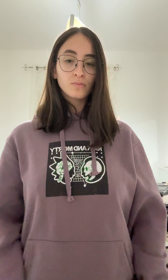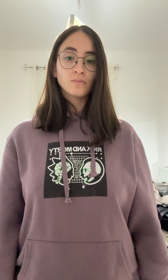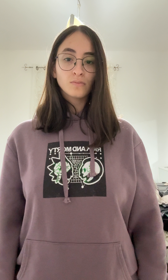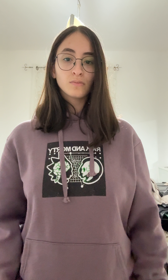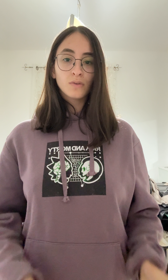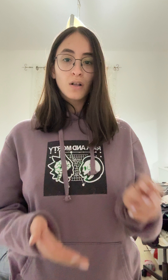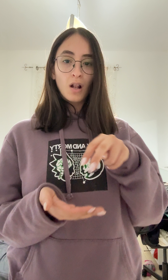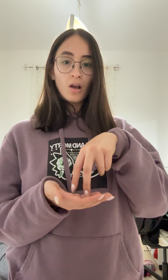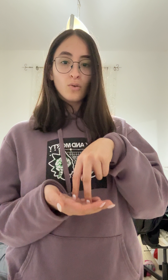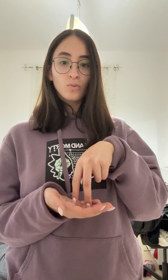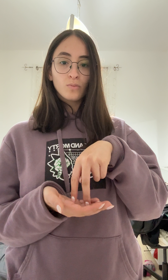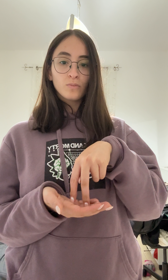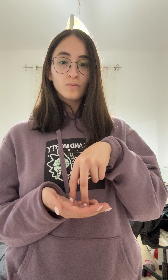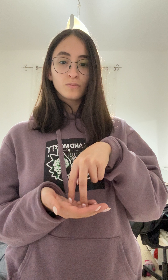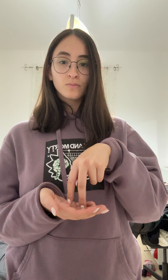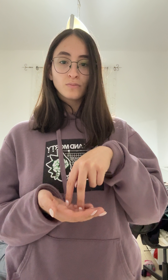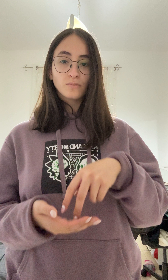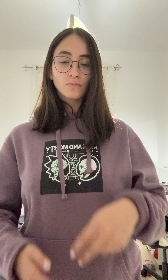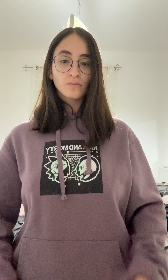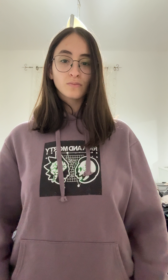לקום